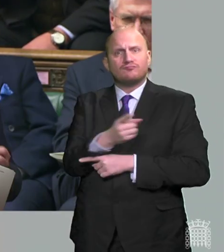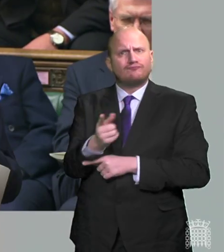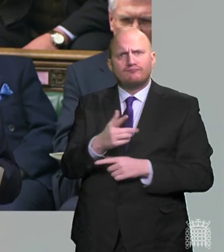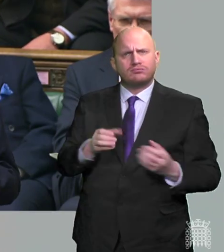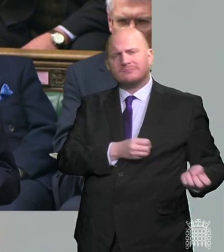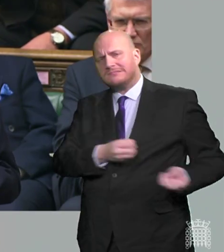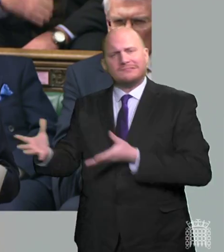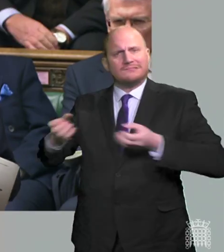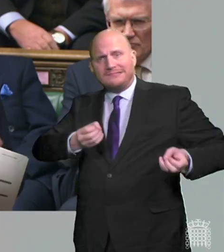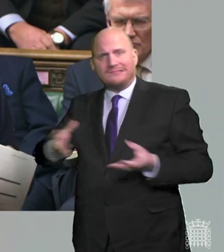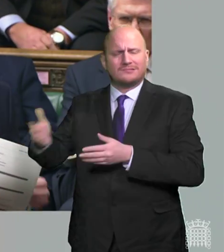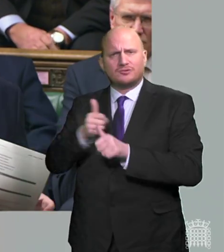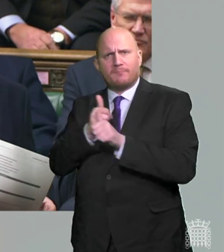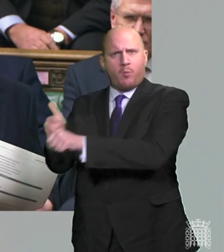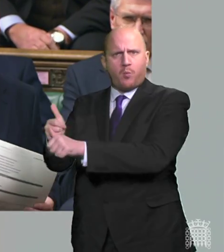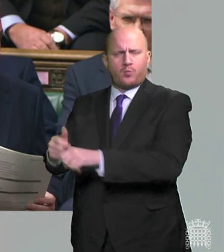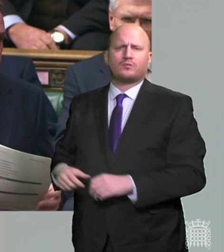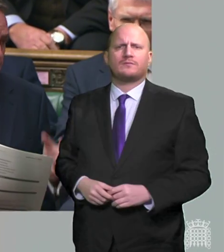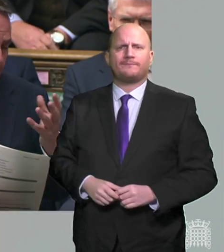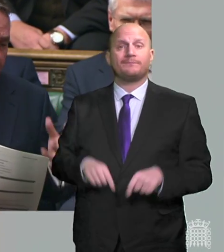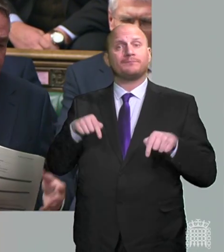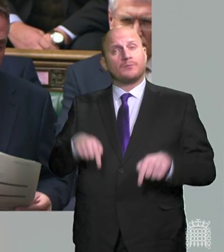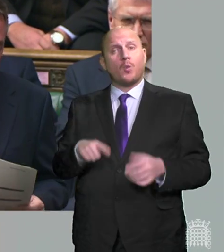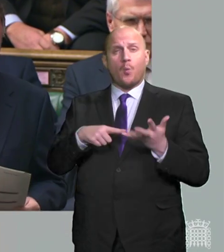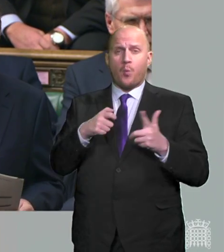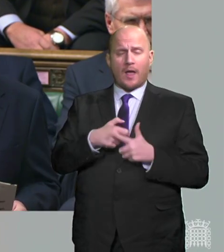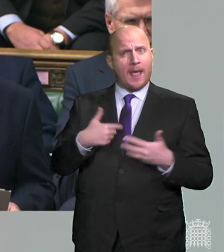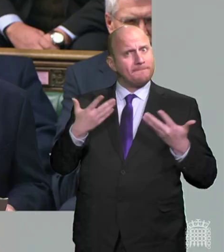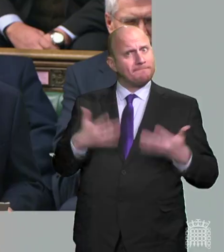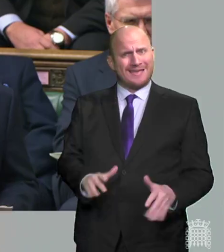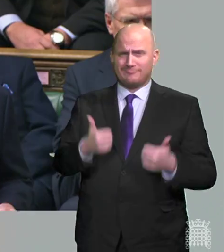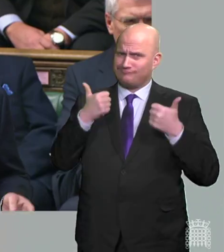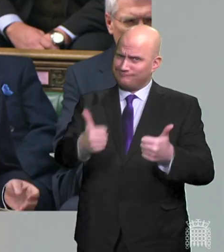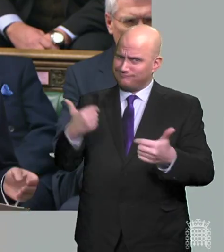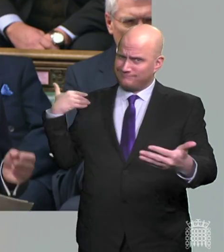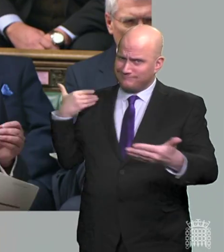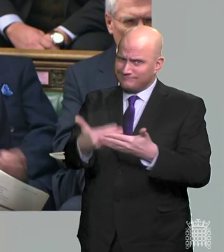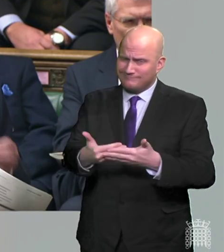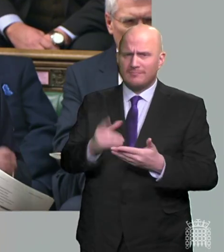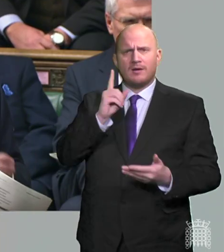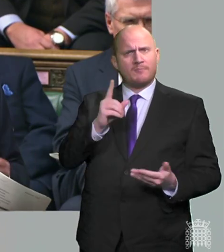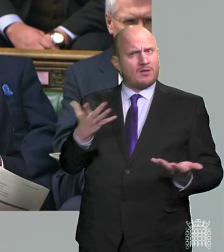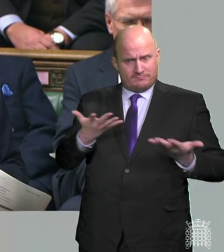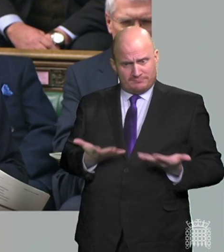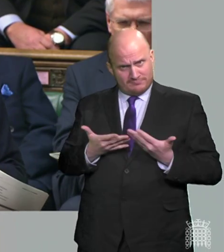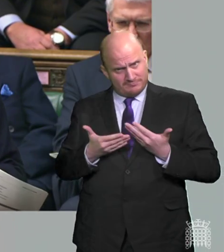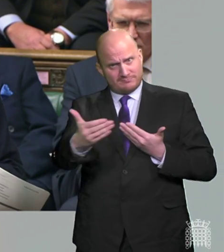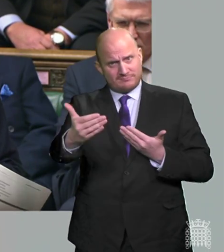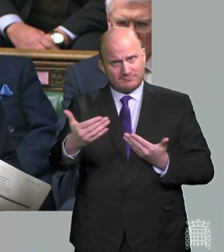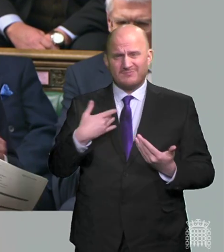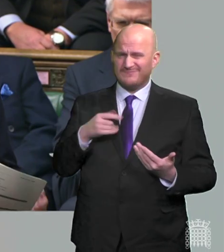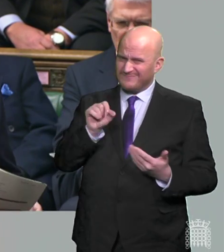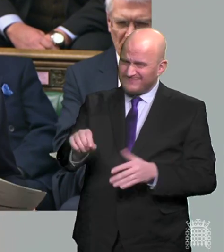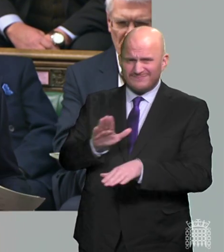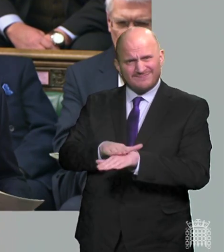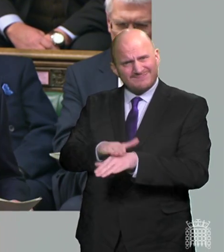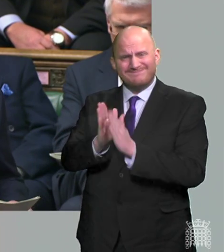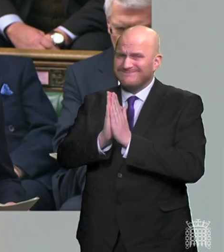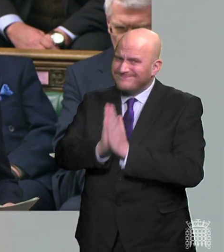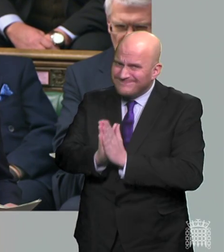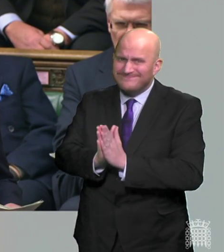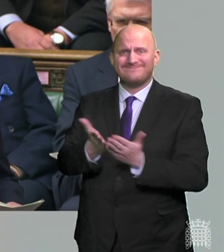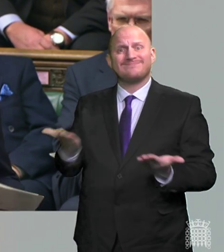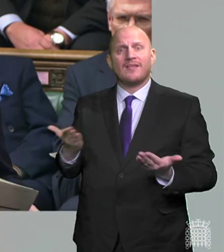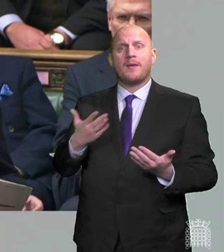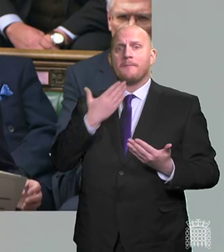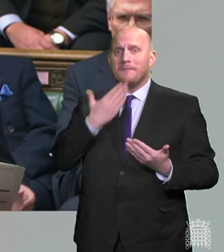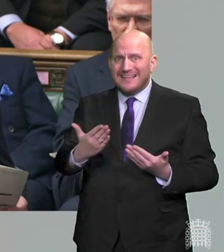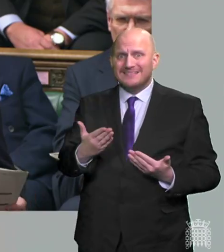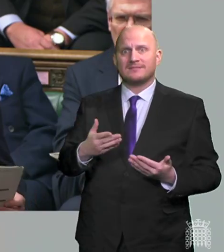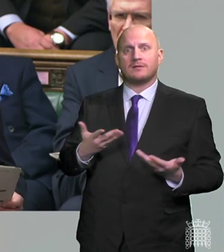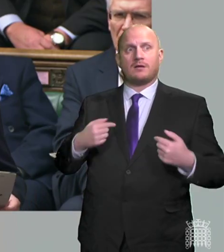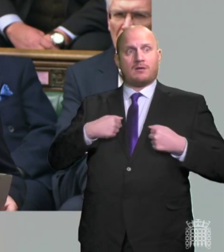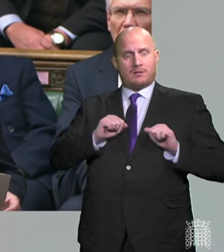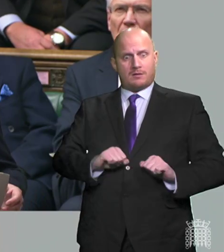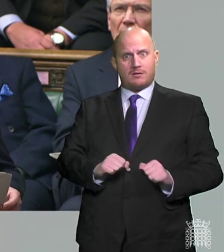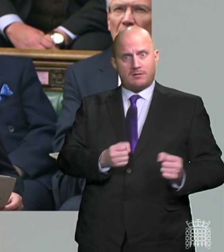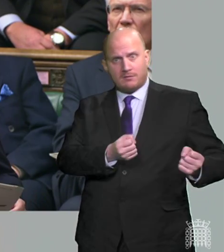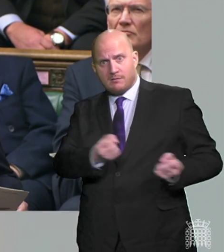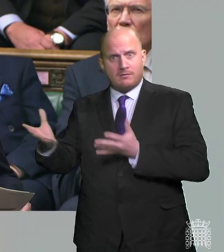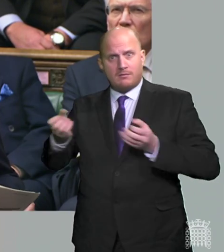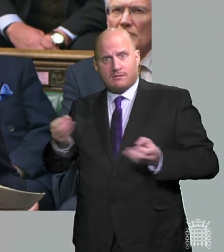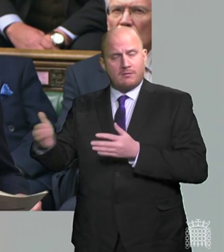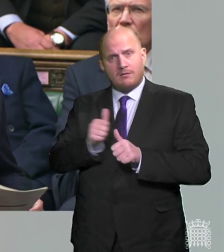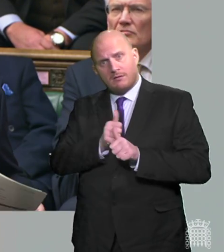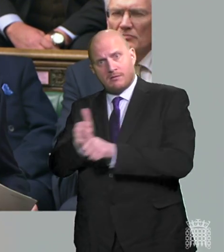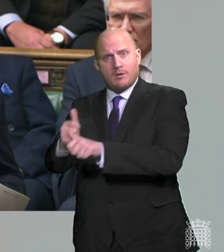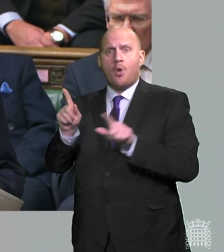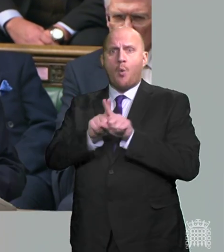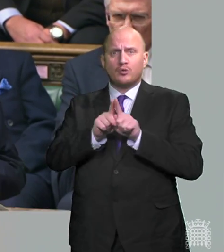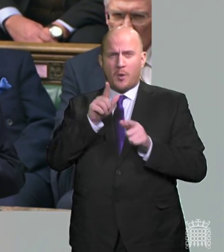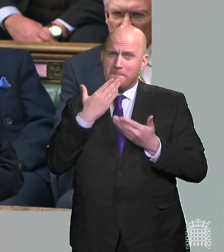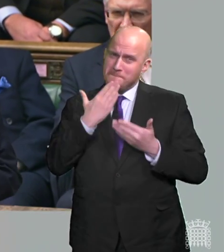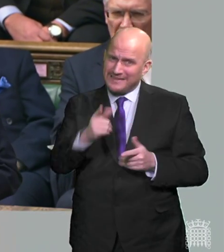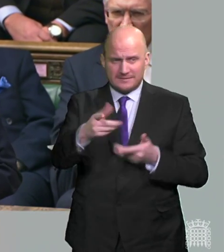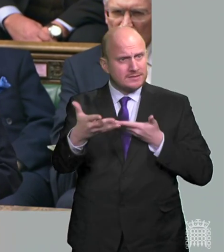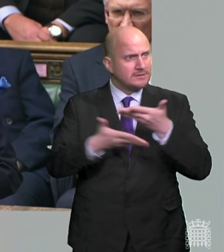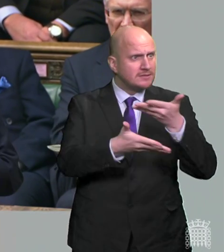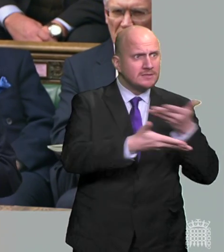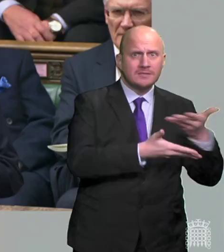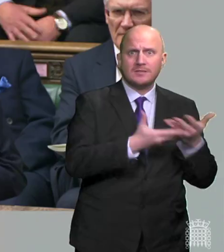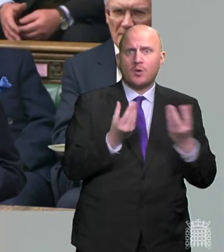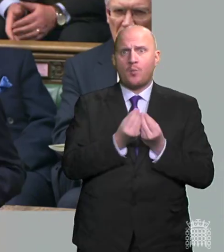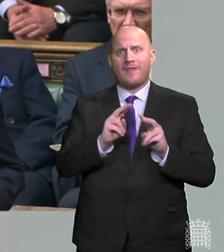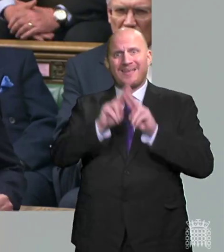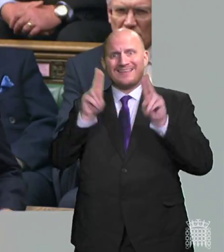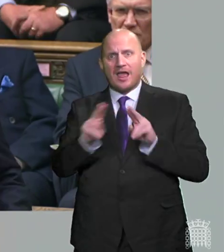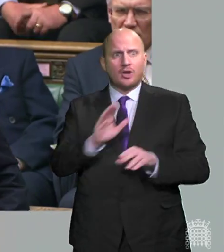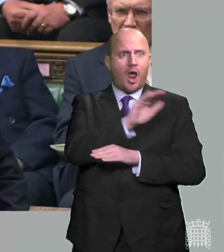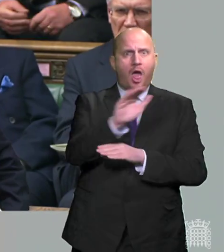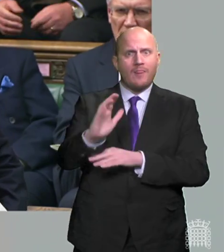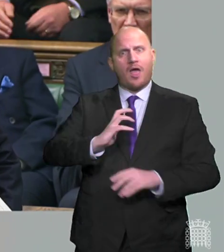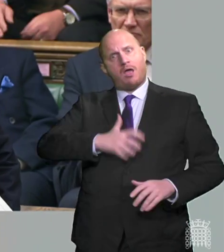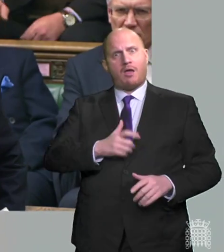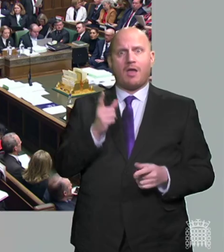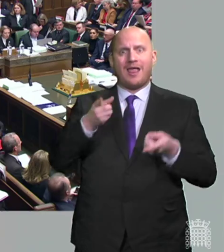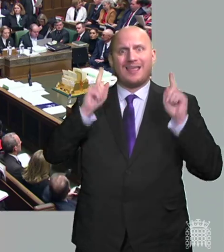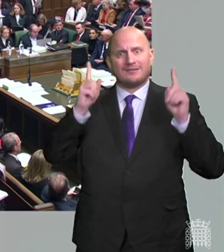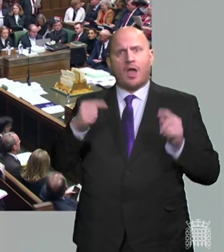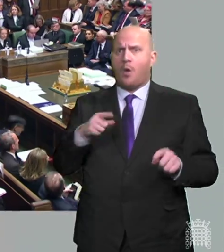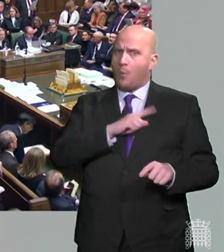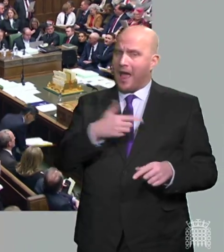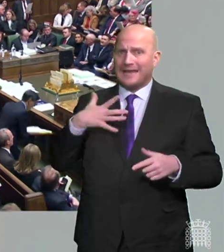The UK has shown great leadership on this issue, so may I ask my right honourable Friend to use every means at his disposal, domestic and international, to honour the courage of the people of Ukraine, and to defend the whole world order, because ultimately that is what we are talking about?